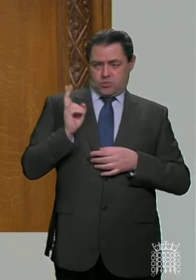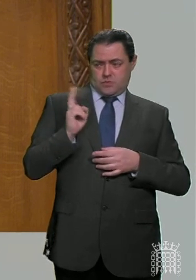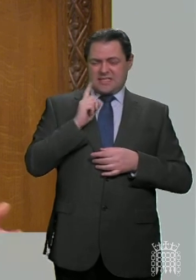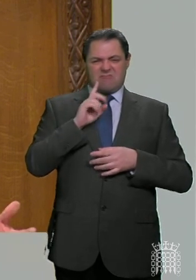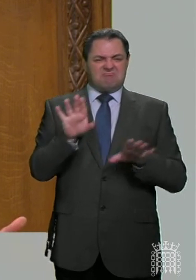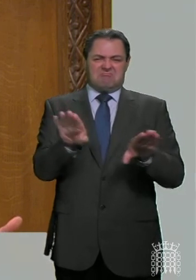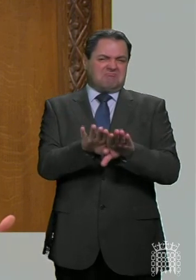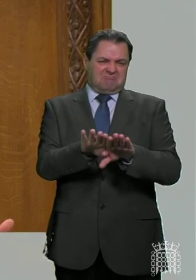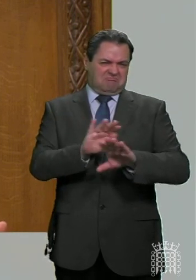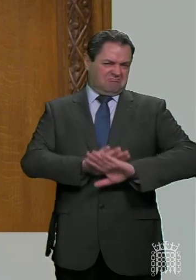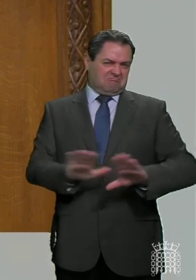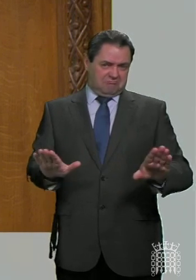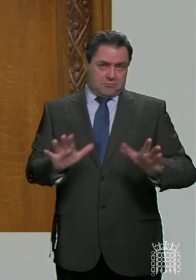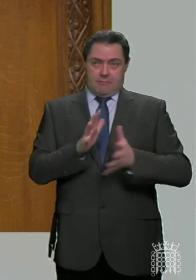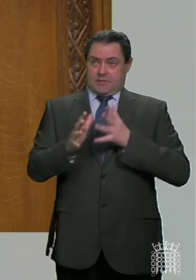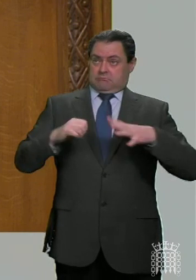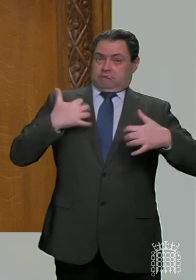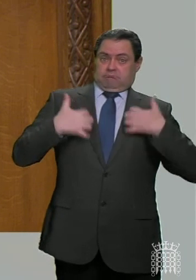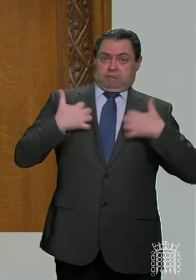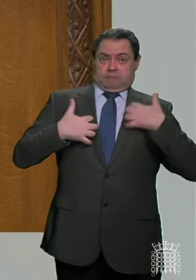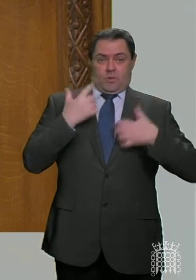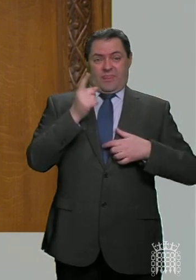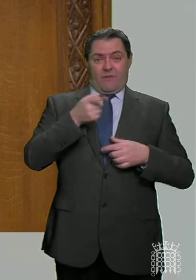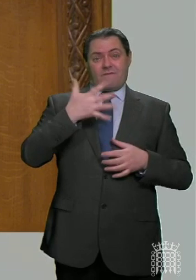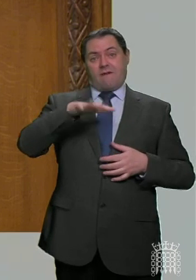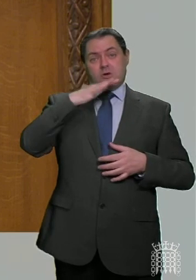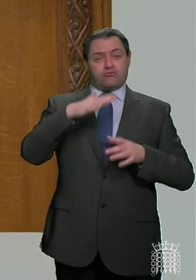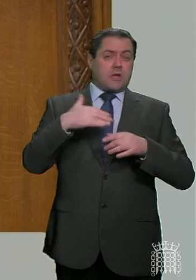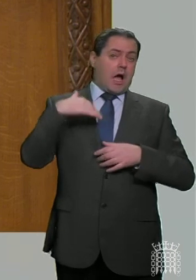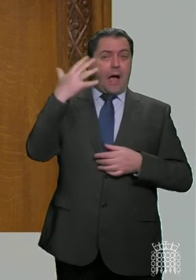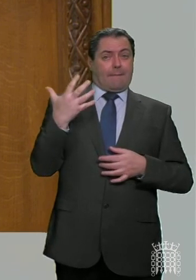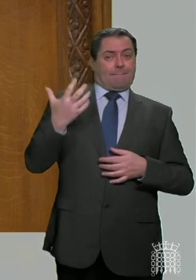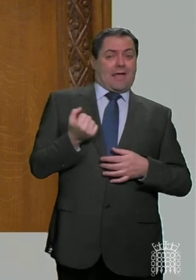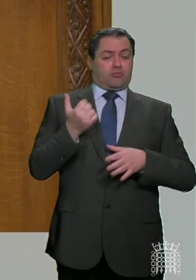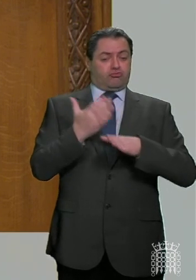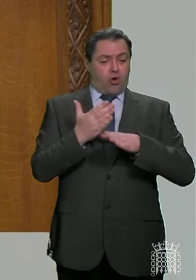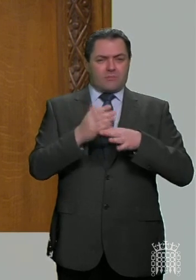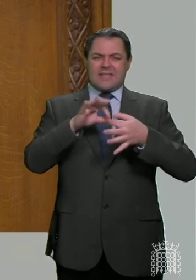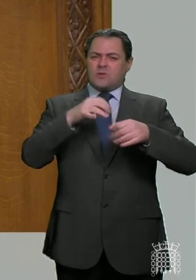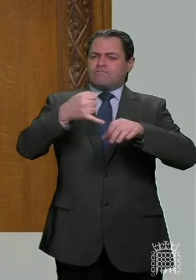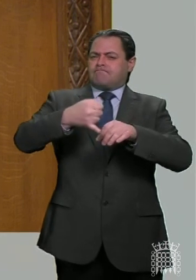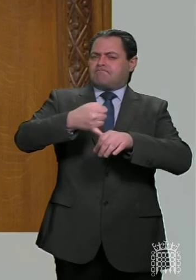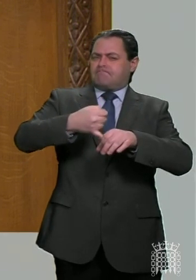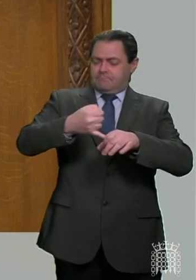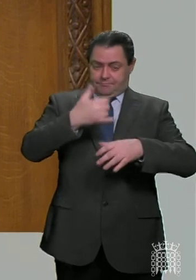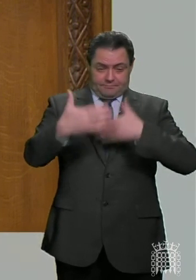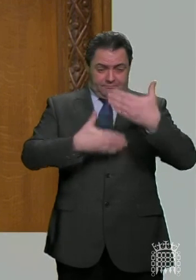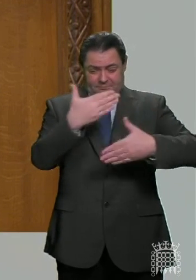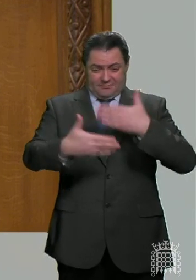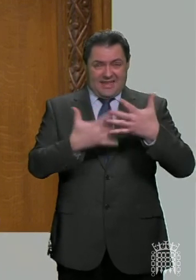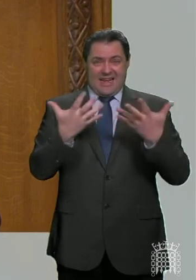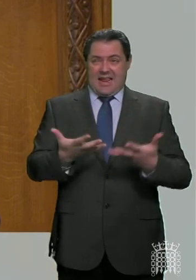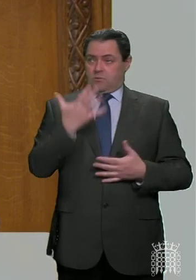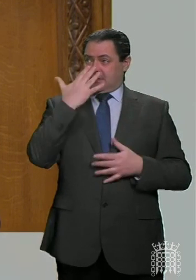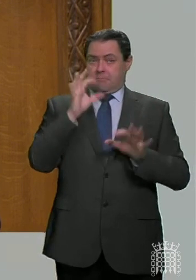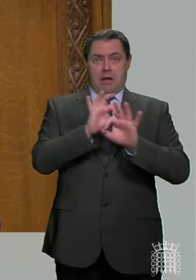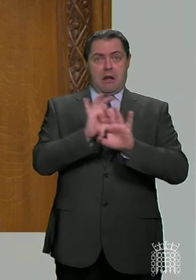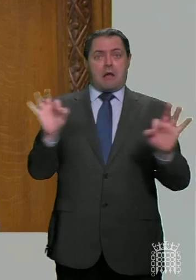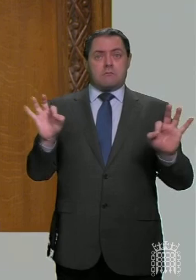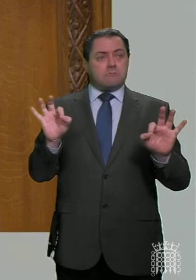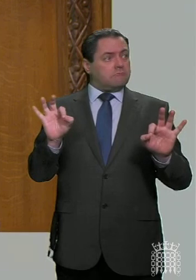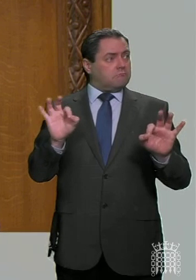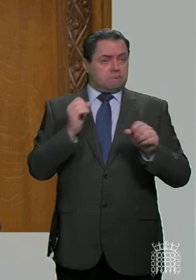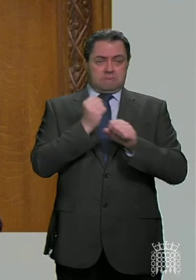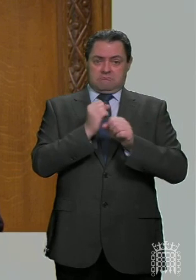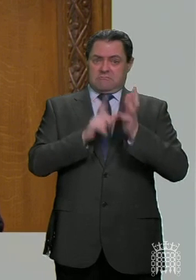We have gone from the very real prospect of having 1,000 high-paying, high-skilled pharma jobs in my constituency to the risk of having none by 2025.